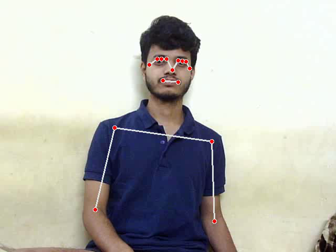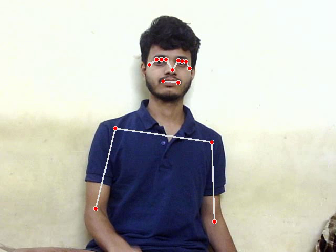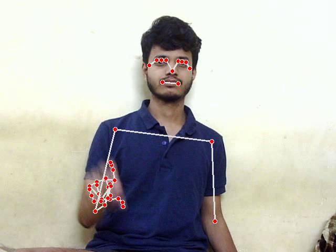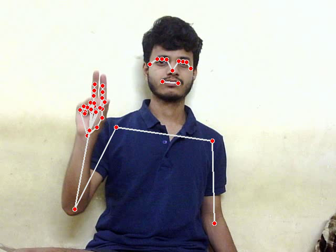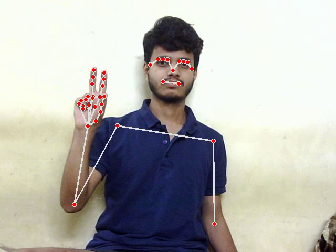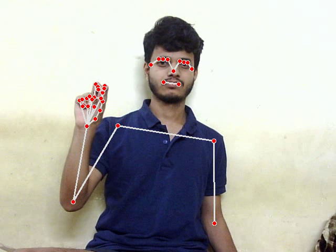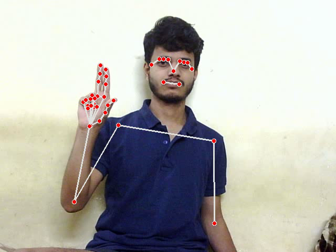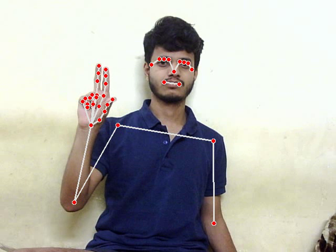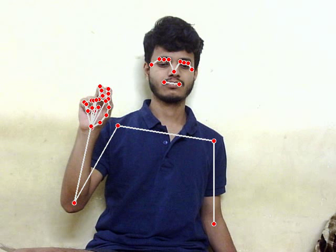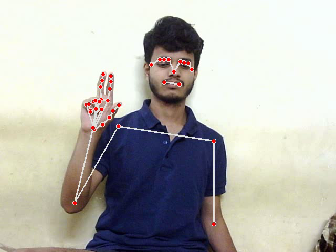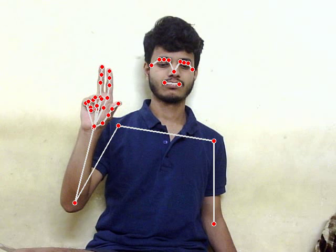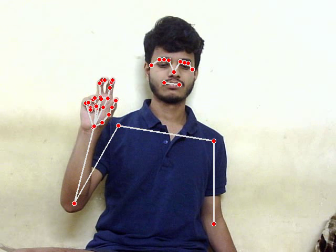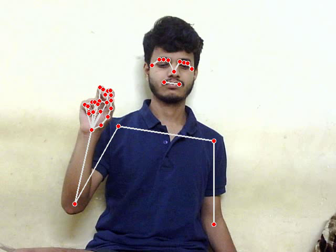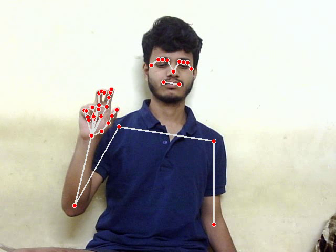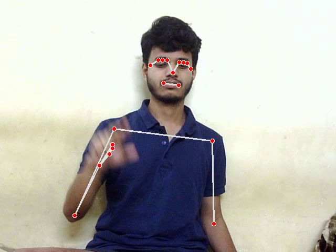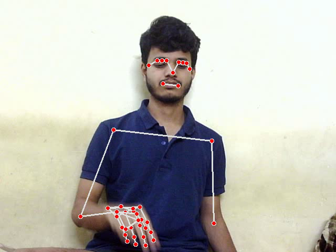no